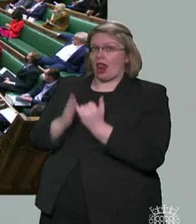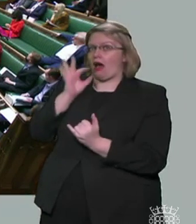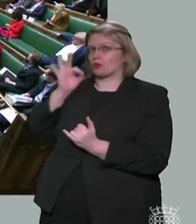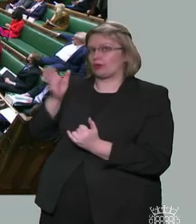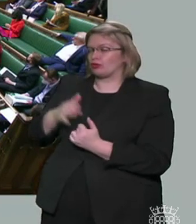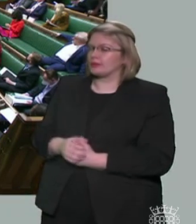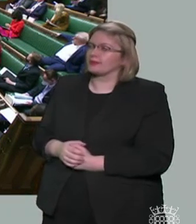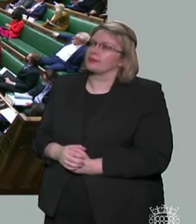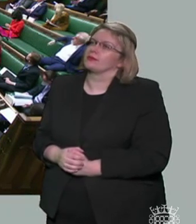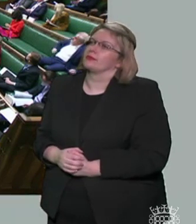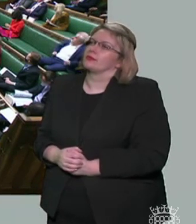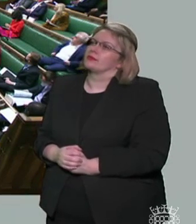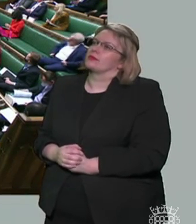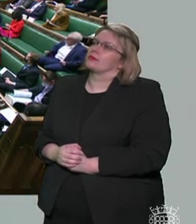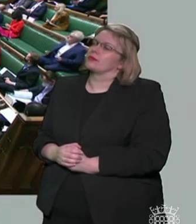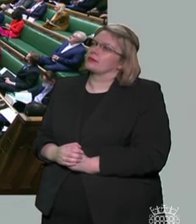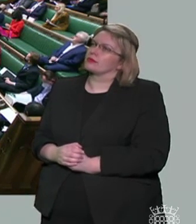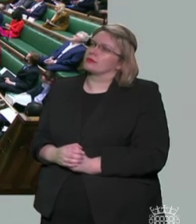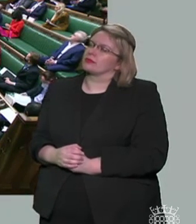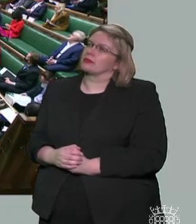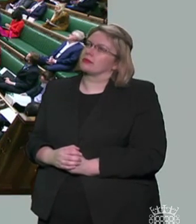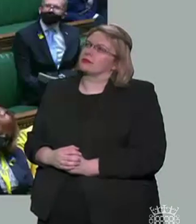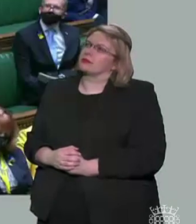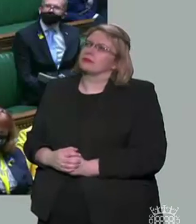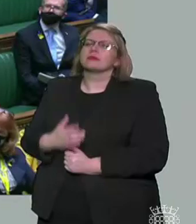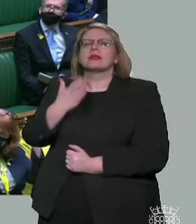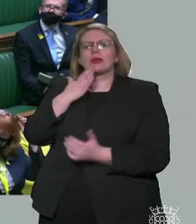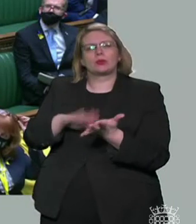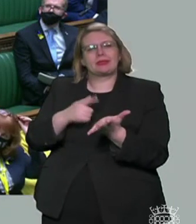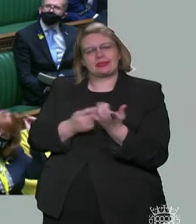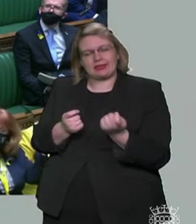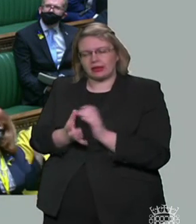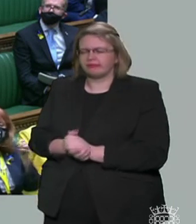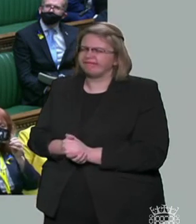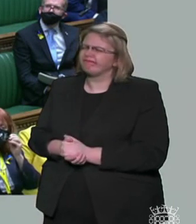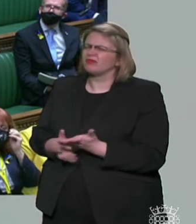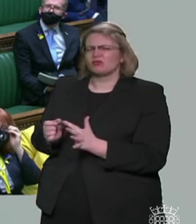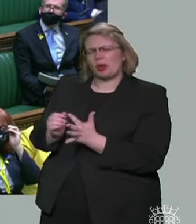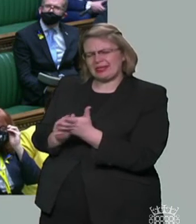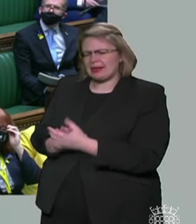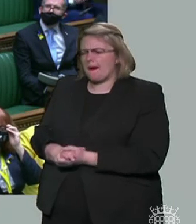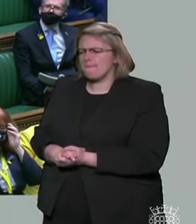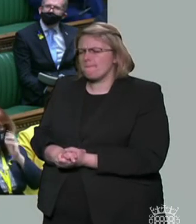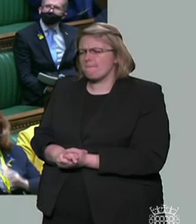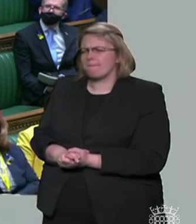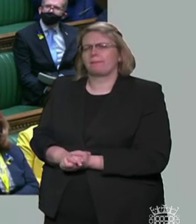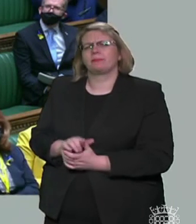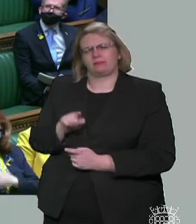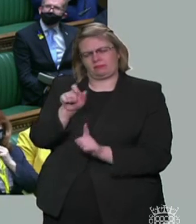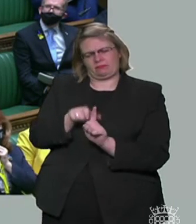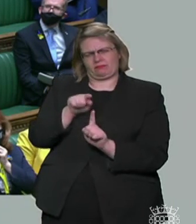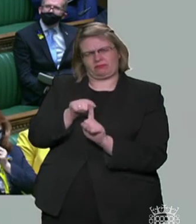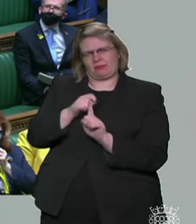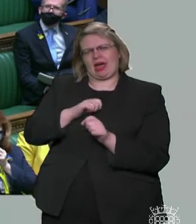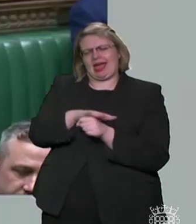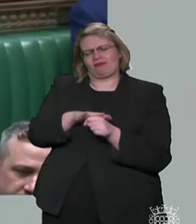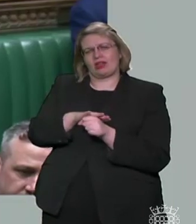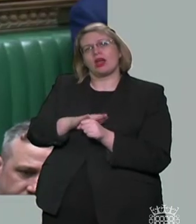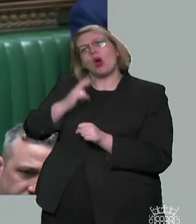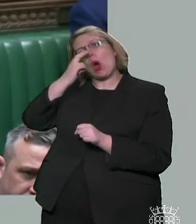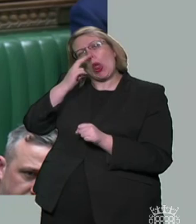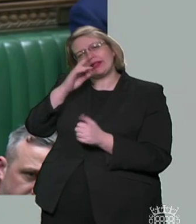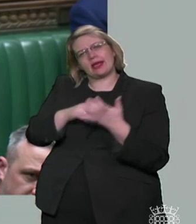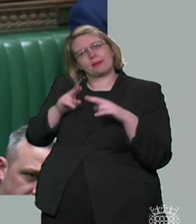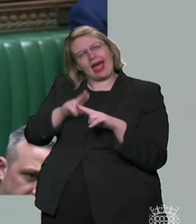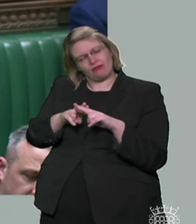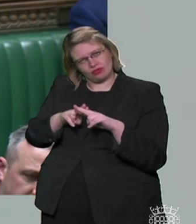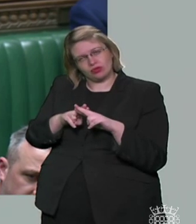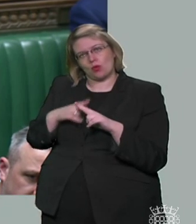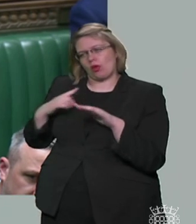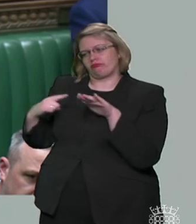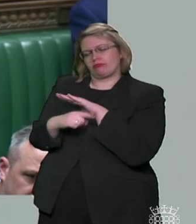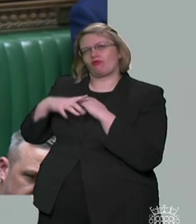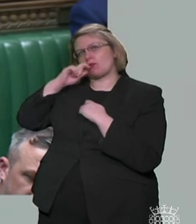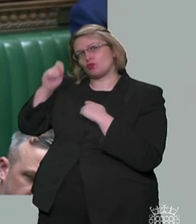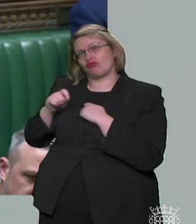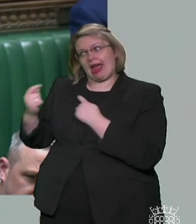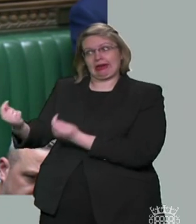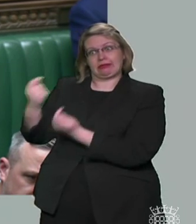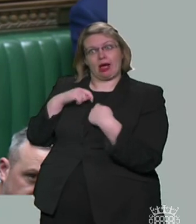I have a constituent whose elderly parents are seeking refuge in the United Kingdom from Ukraine.